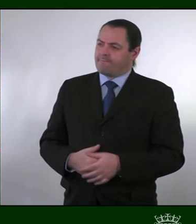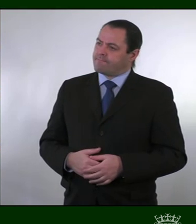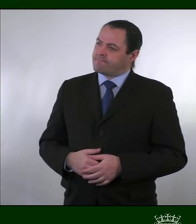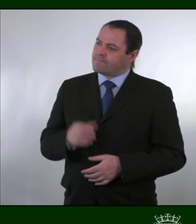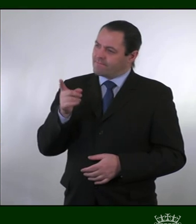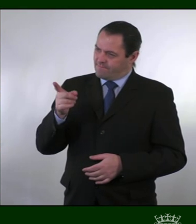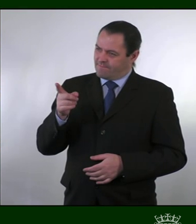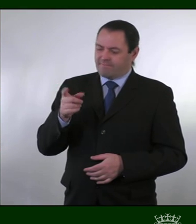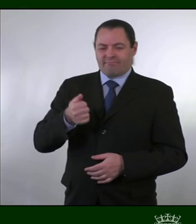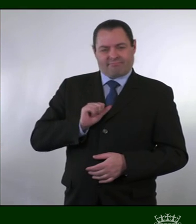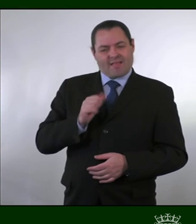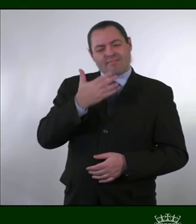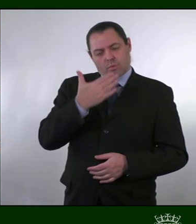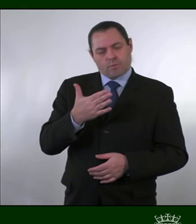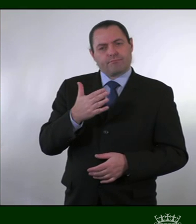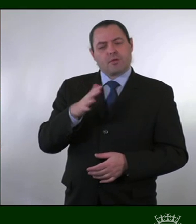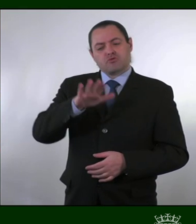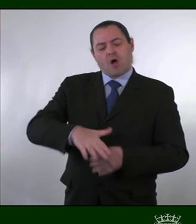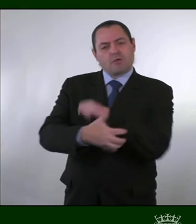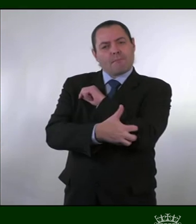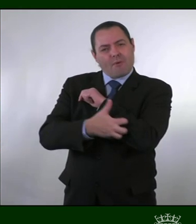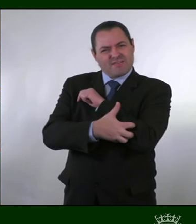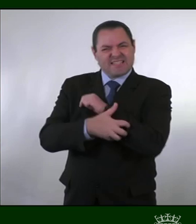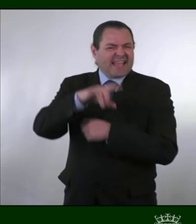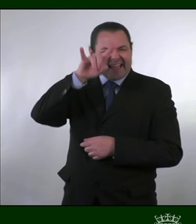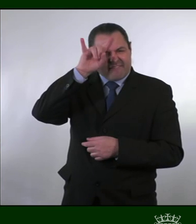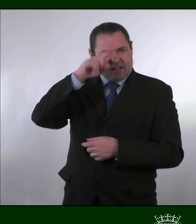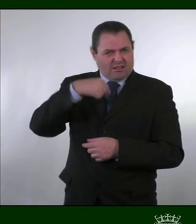Child poverty is evil—I know; I grew up with it.